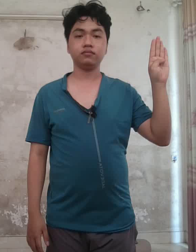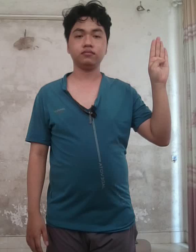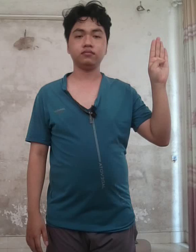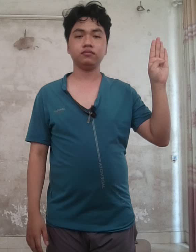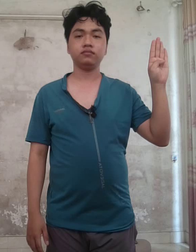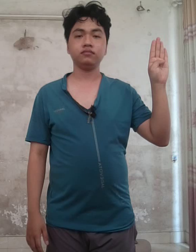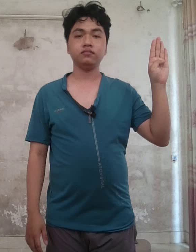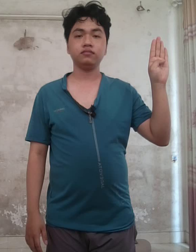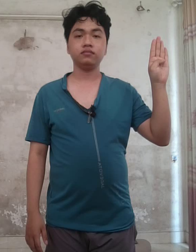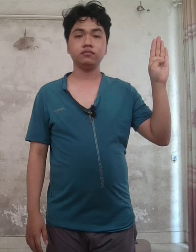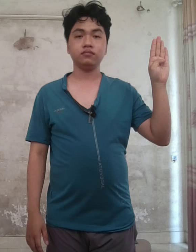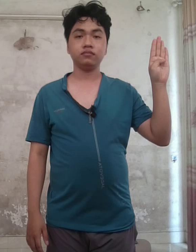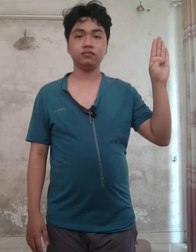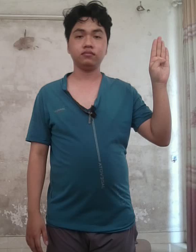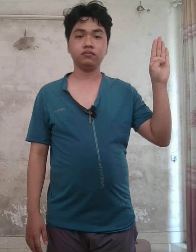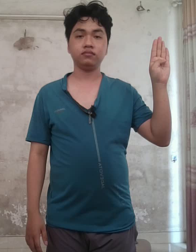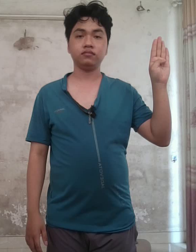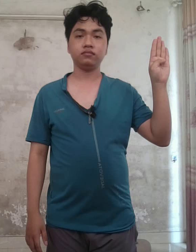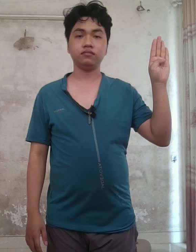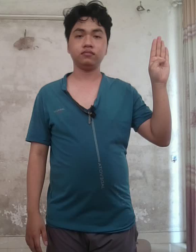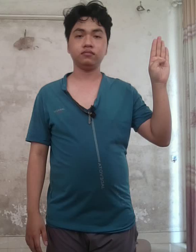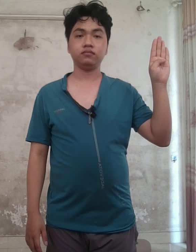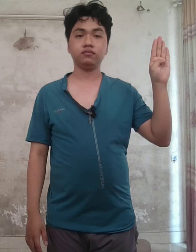b